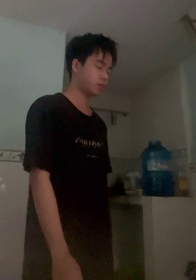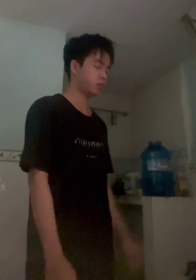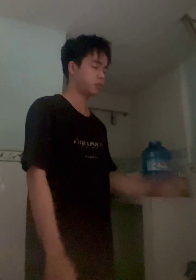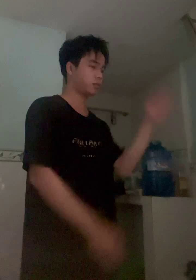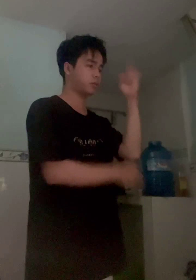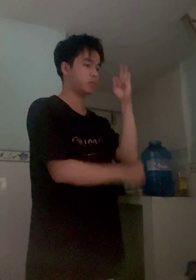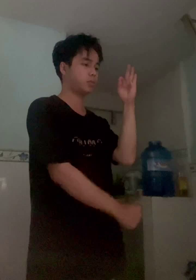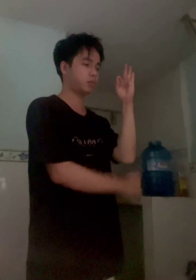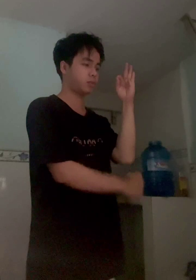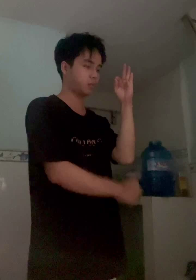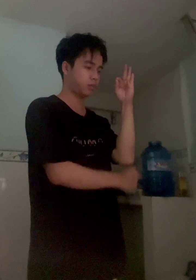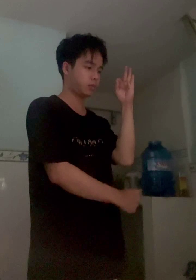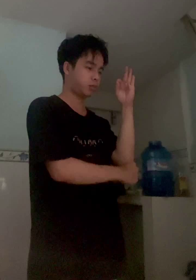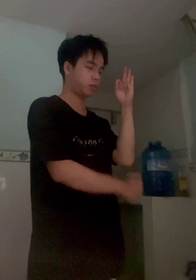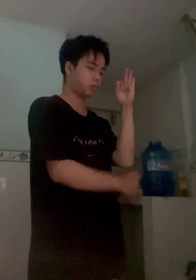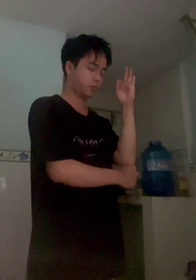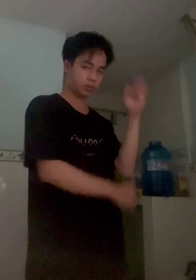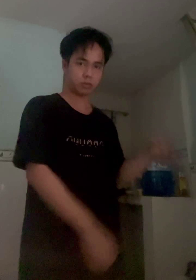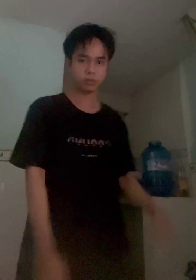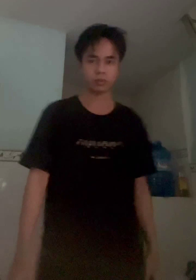buoi trua